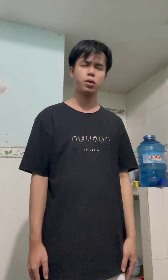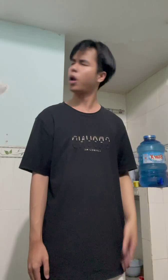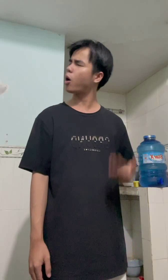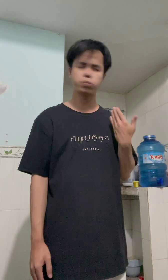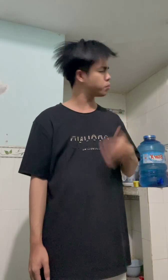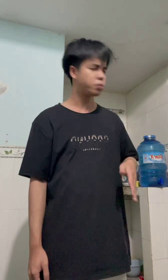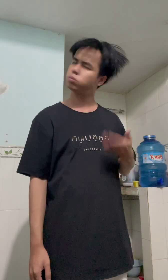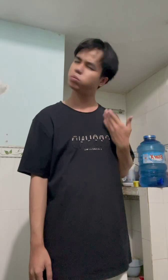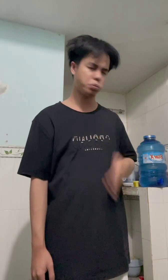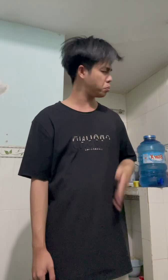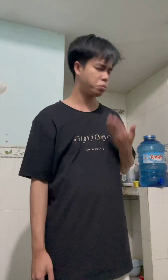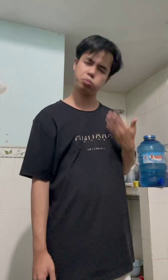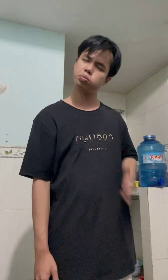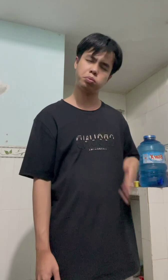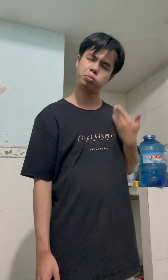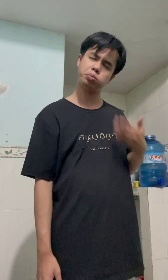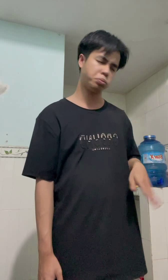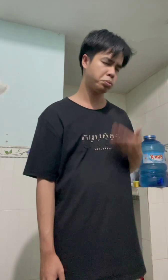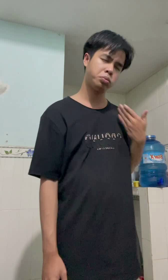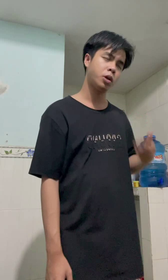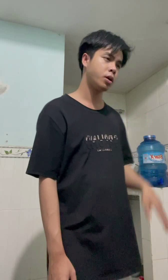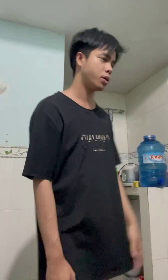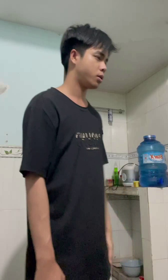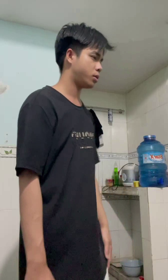nong